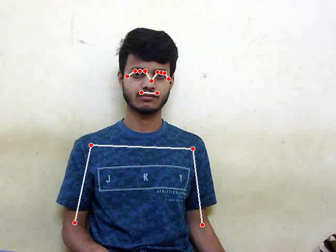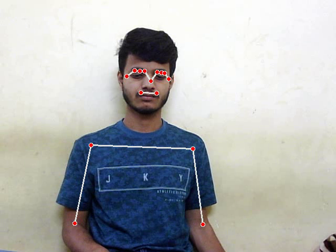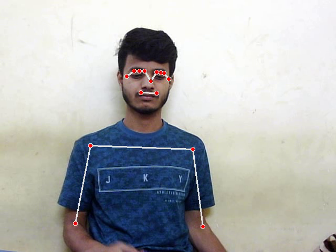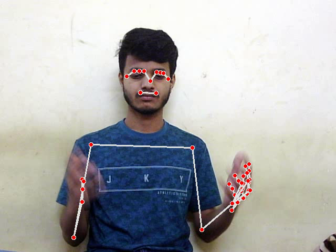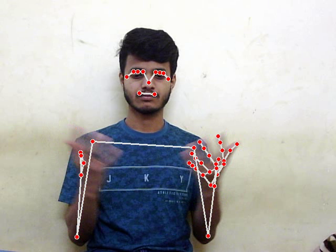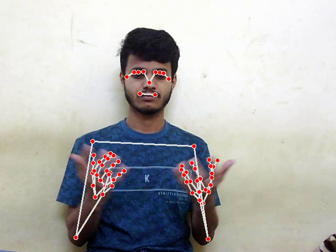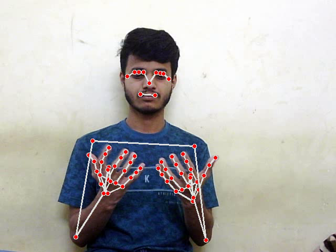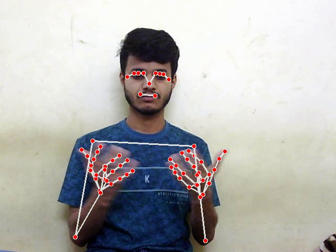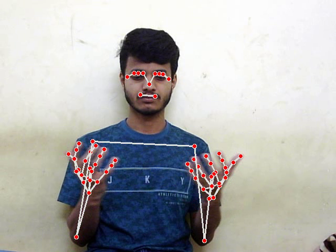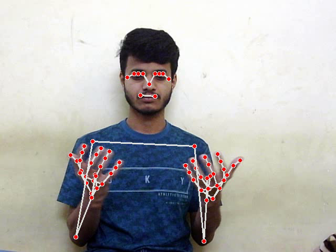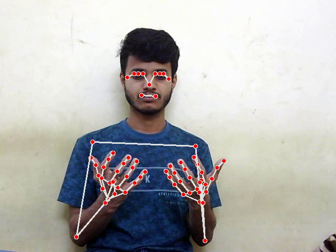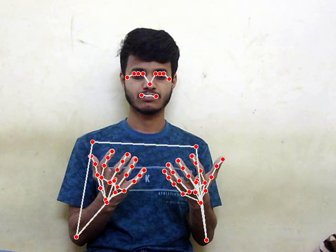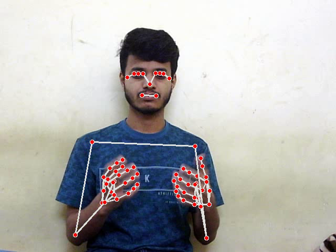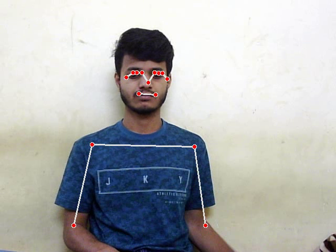what